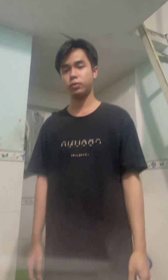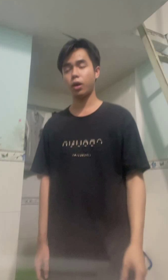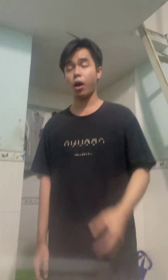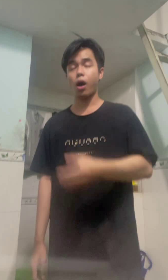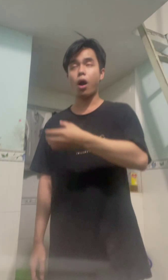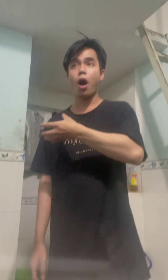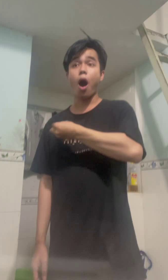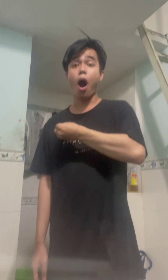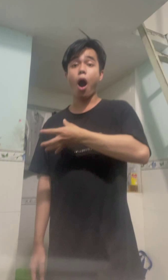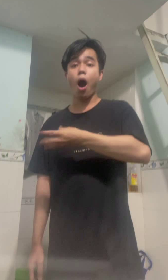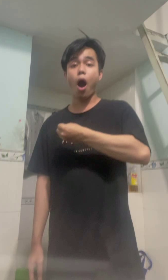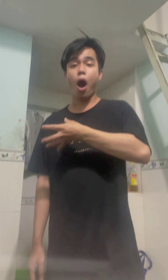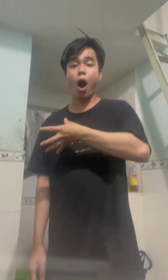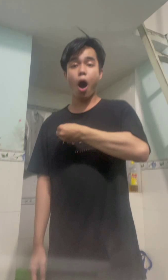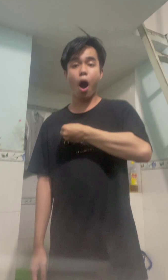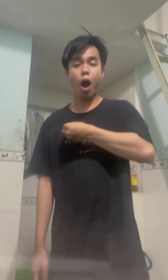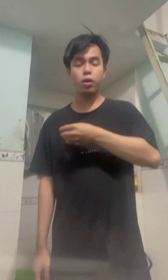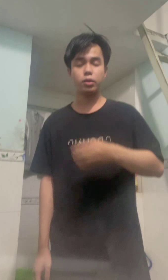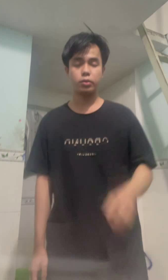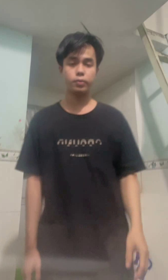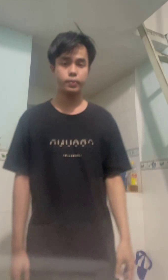lo so